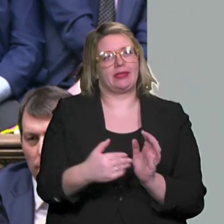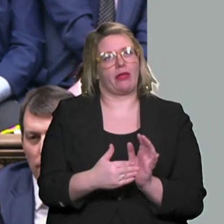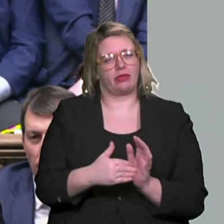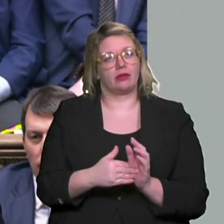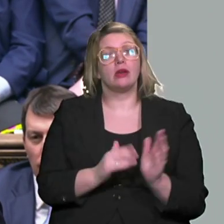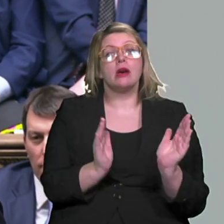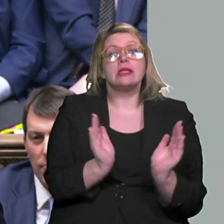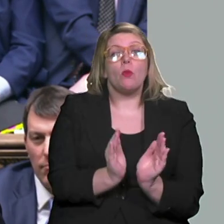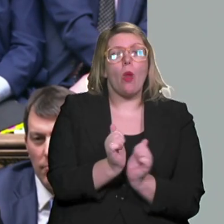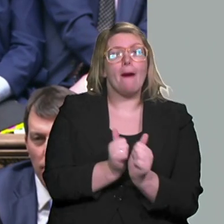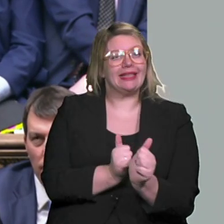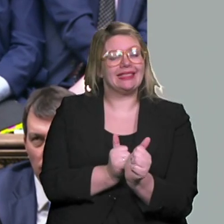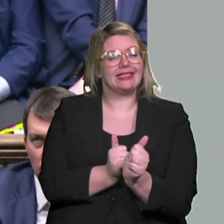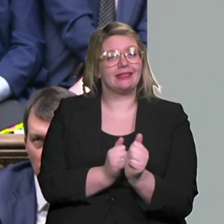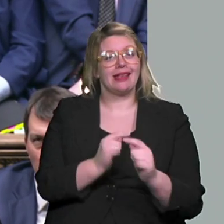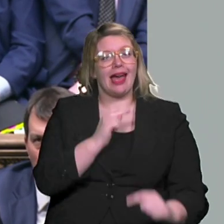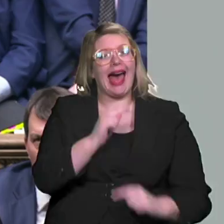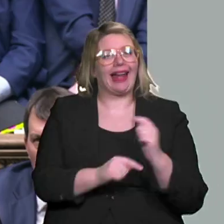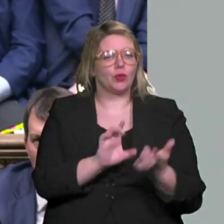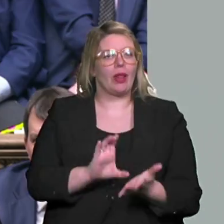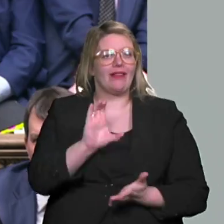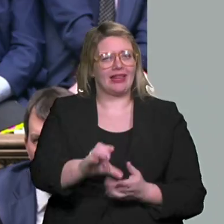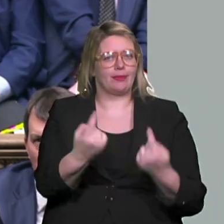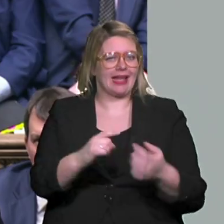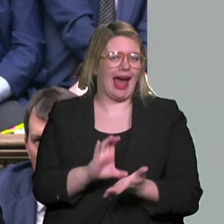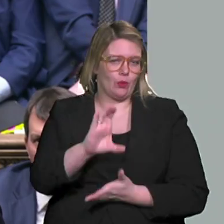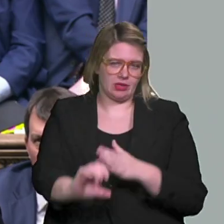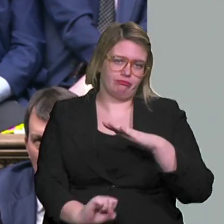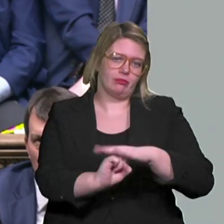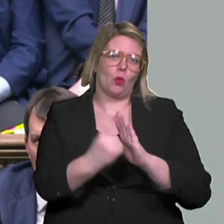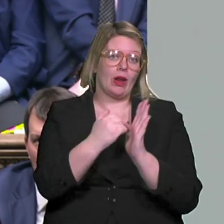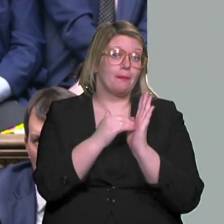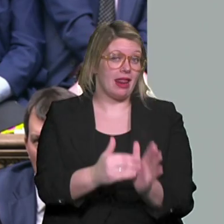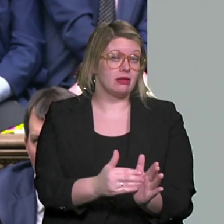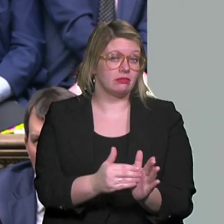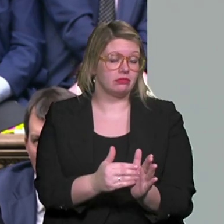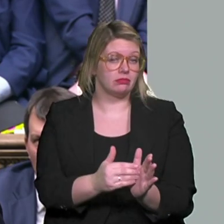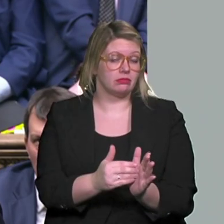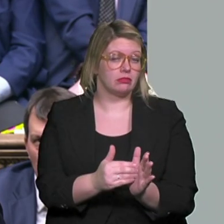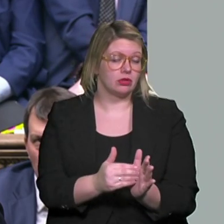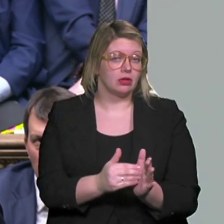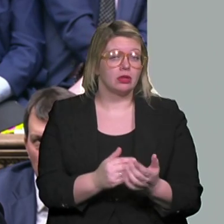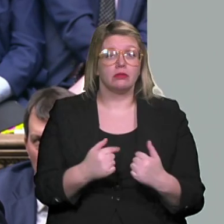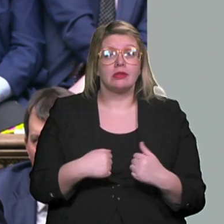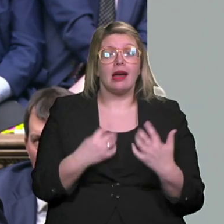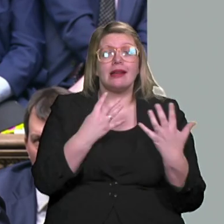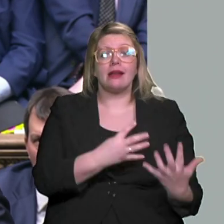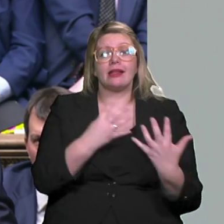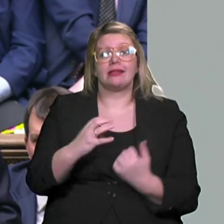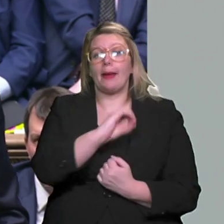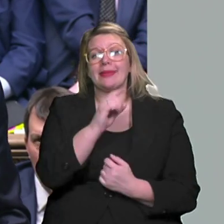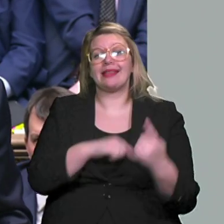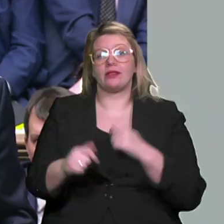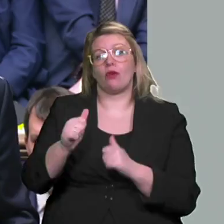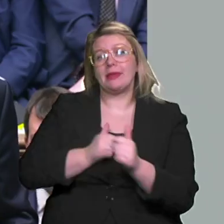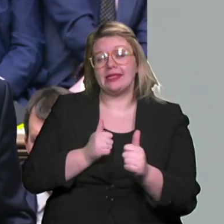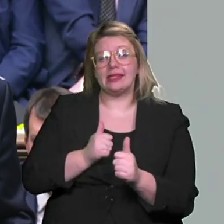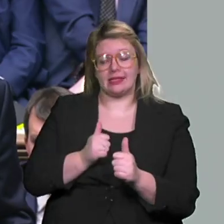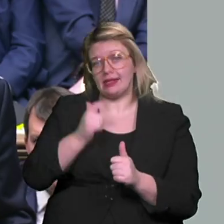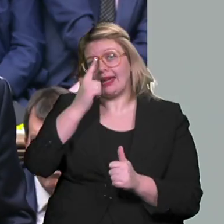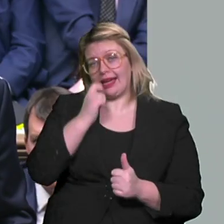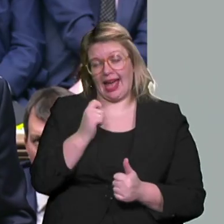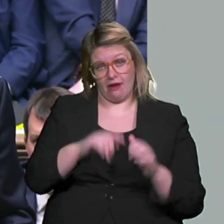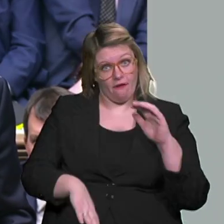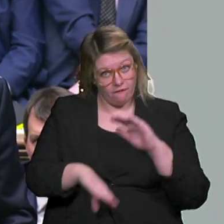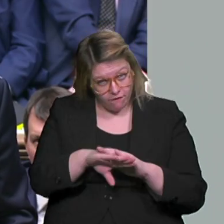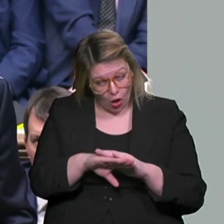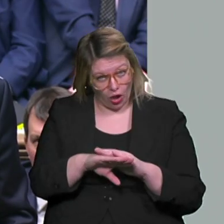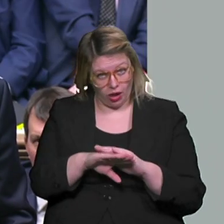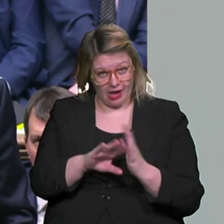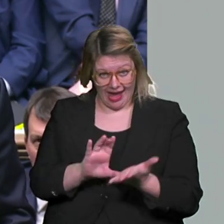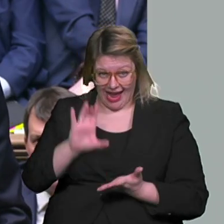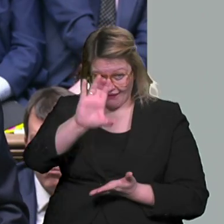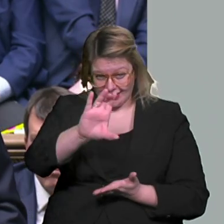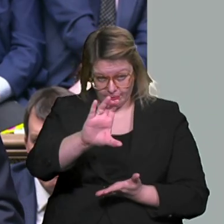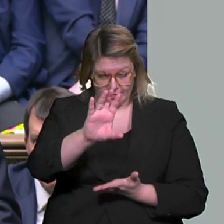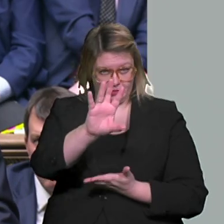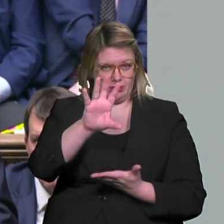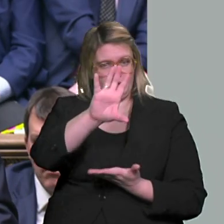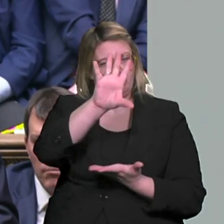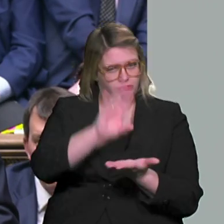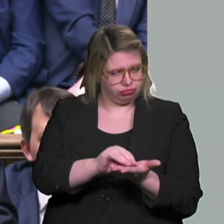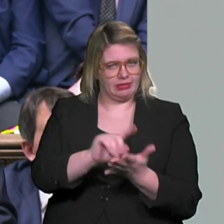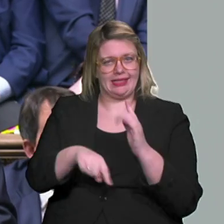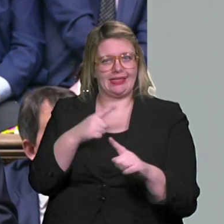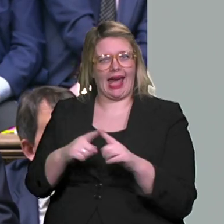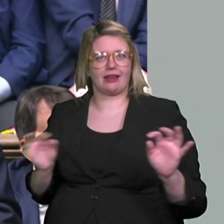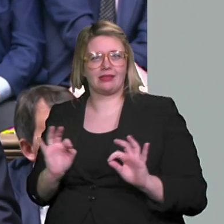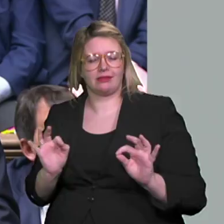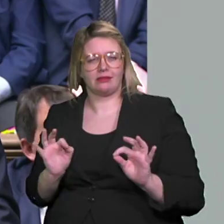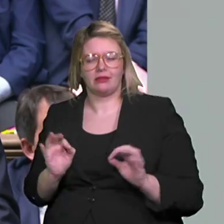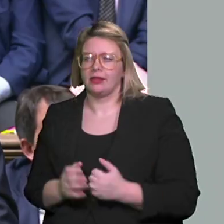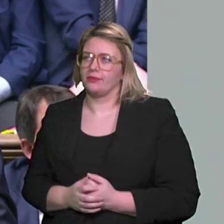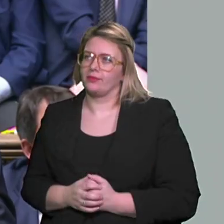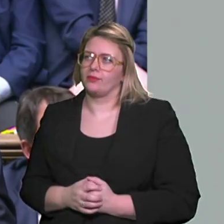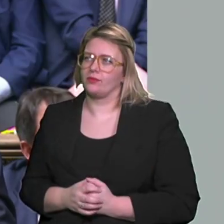For smaller businesses, we increased the annual investment allowance to £1 million, meaning 99% of all businesses can deduct the full value of all their investment from that year’s taxable profits.